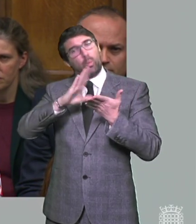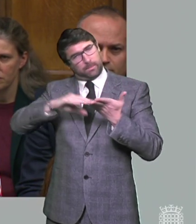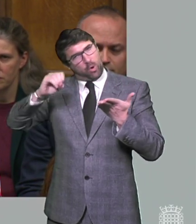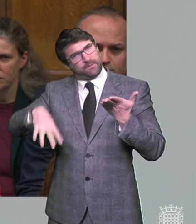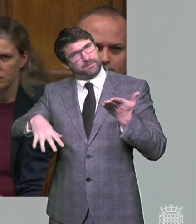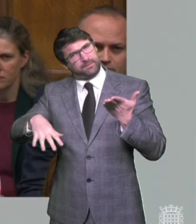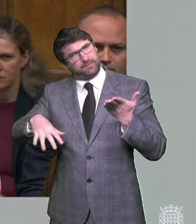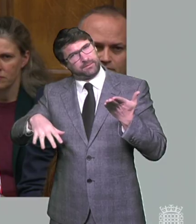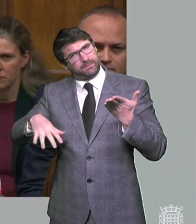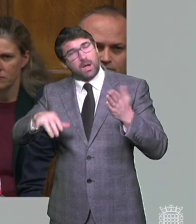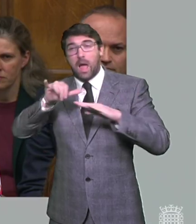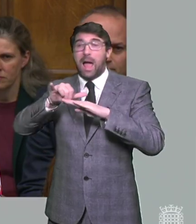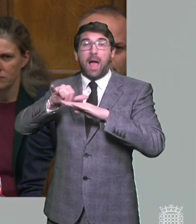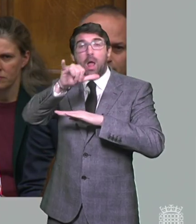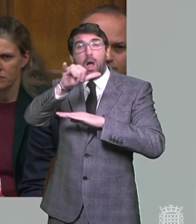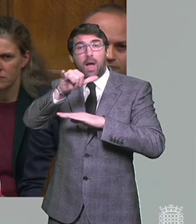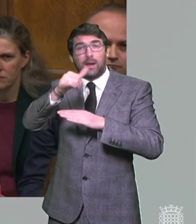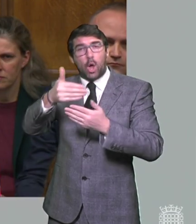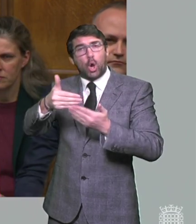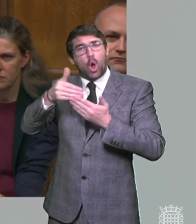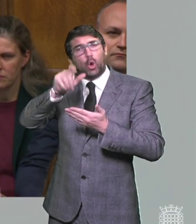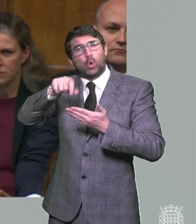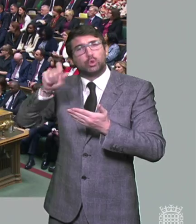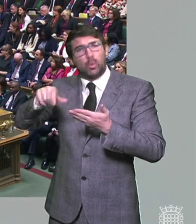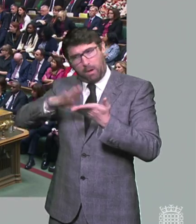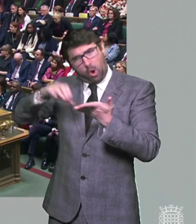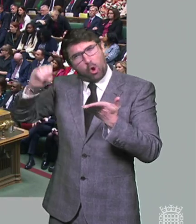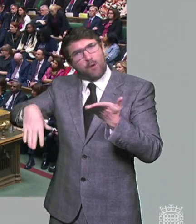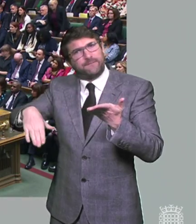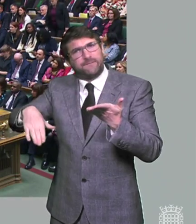How is any of the Retained EU Law Bill in the British interest?